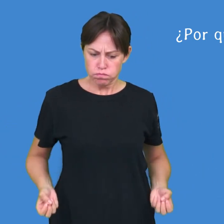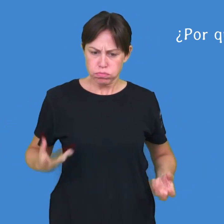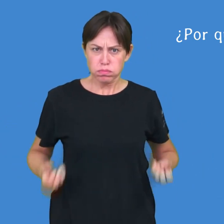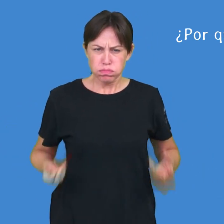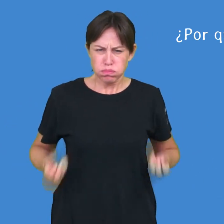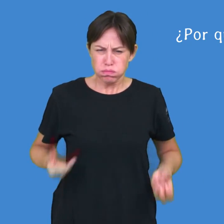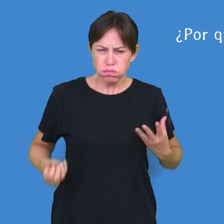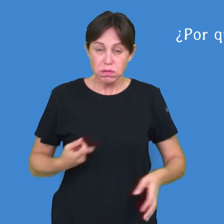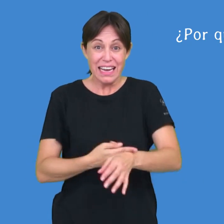crear